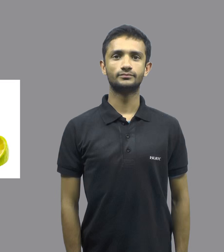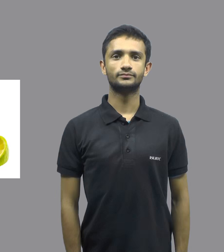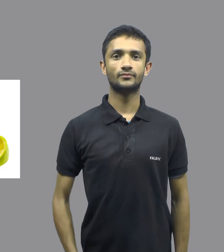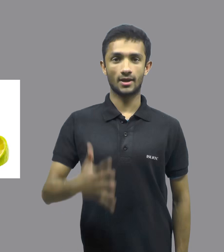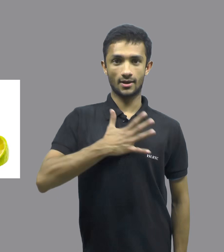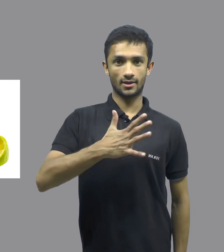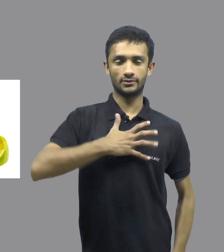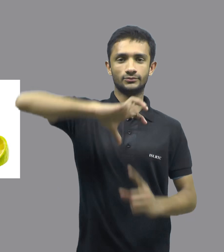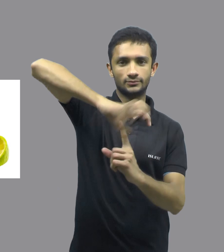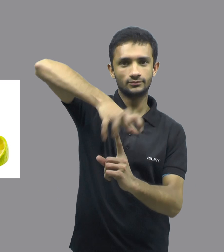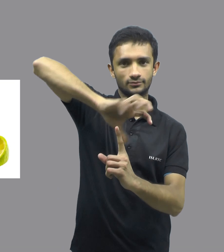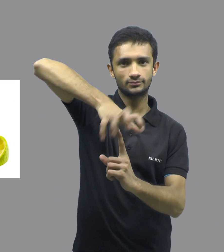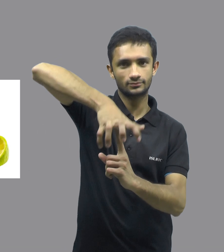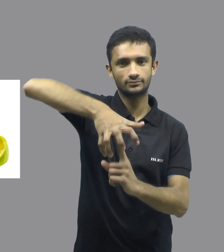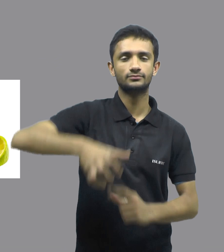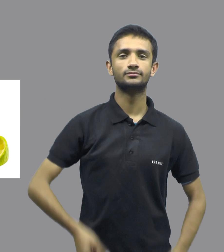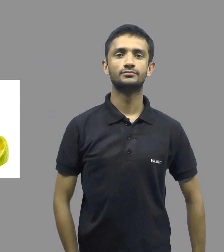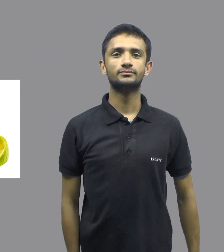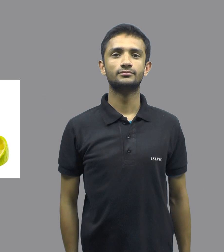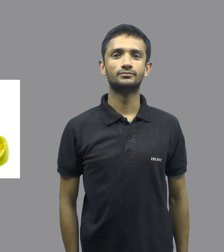Mosambi